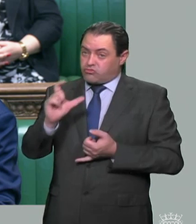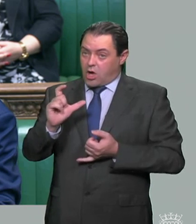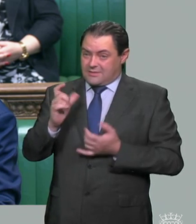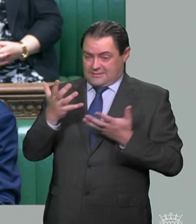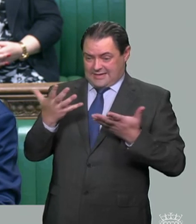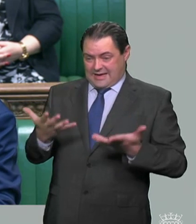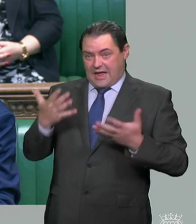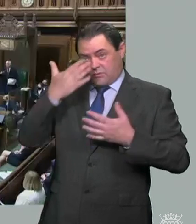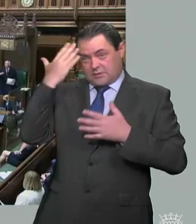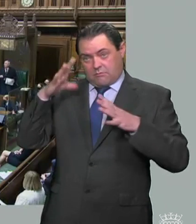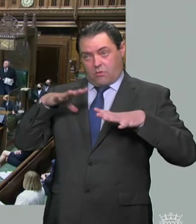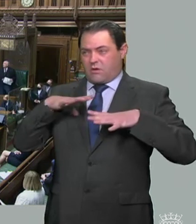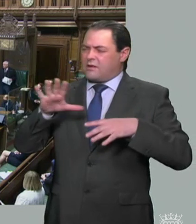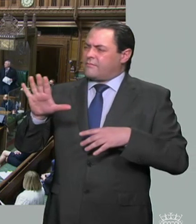For millions of workers, this matters.